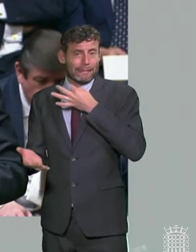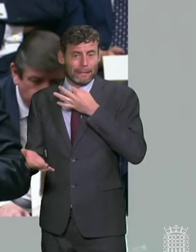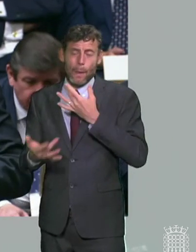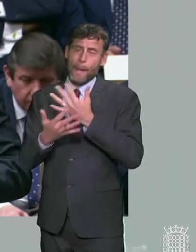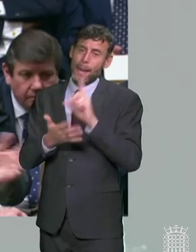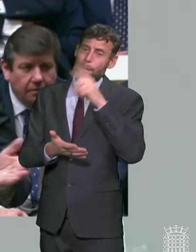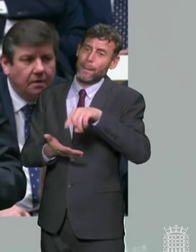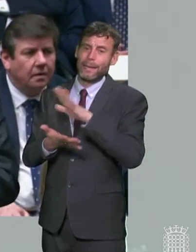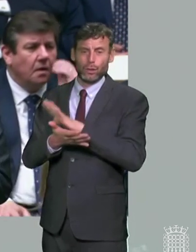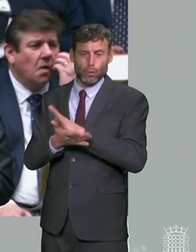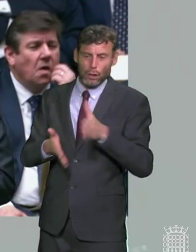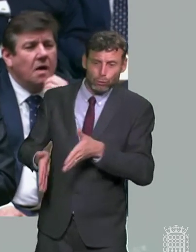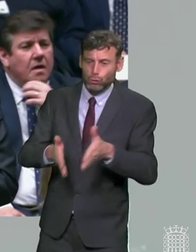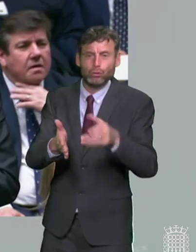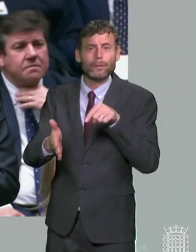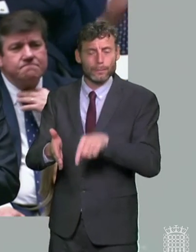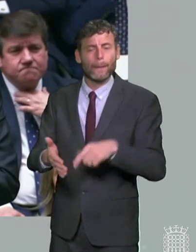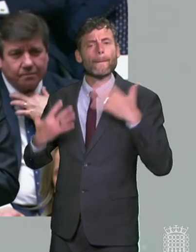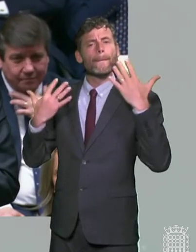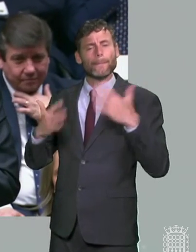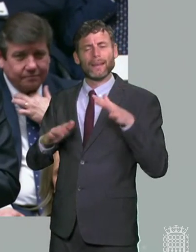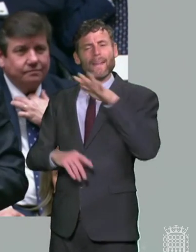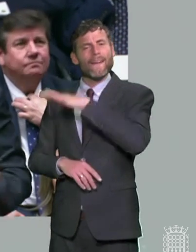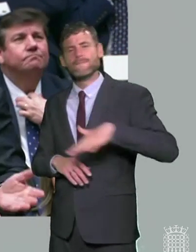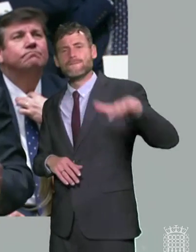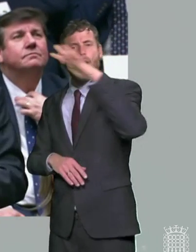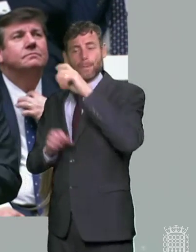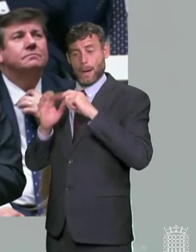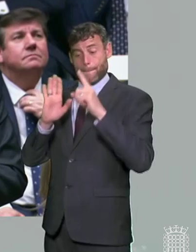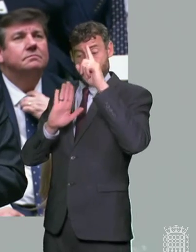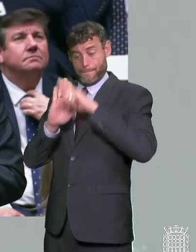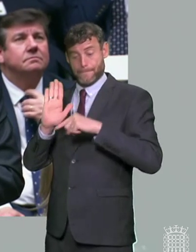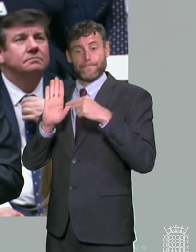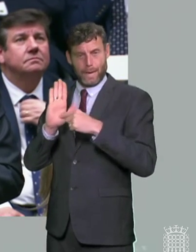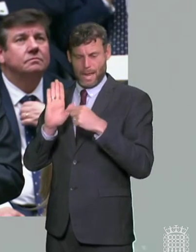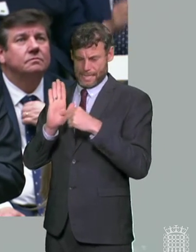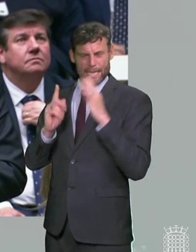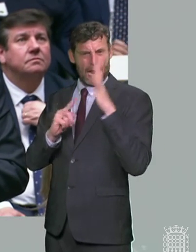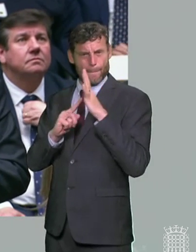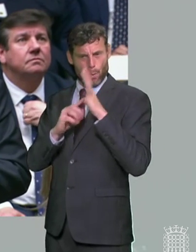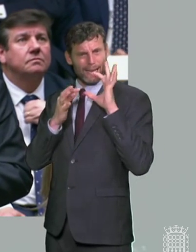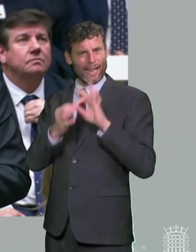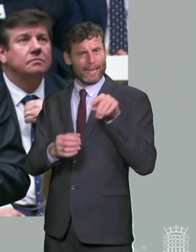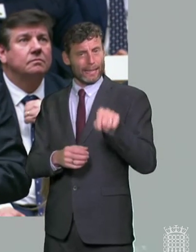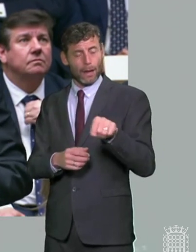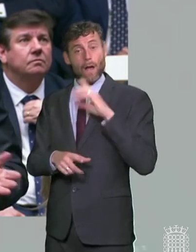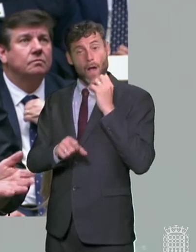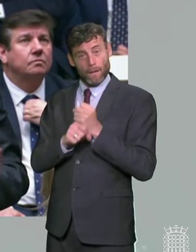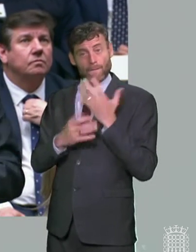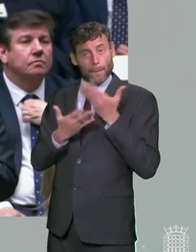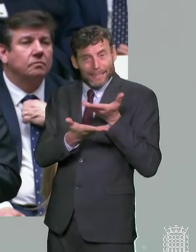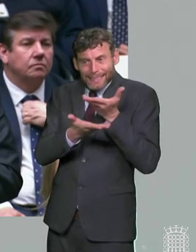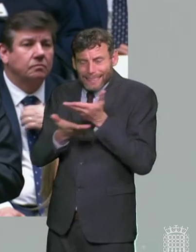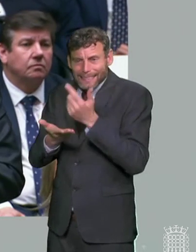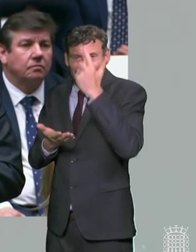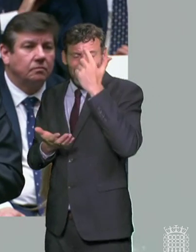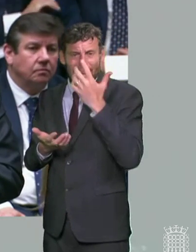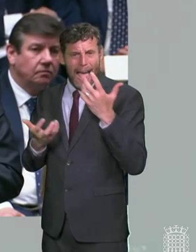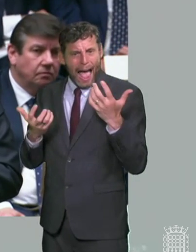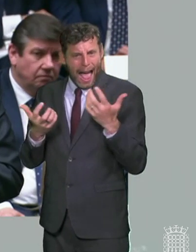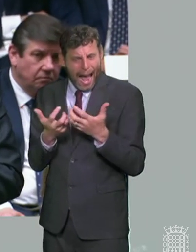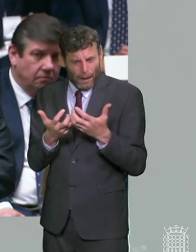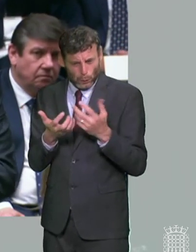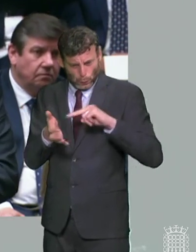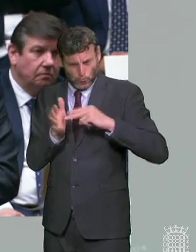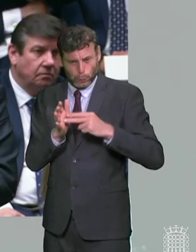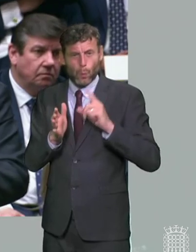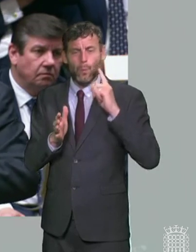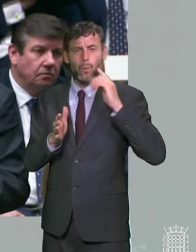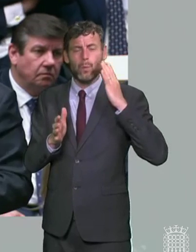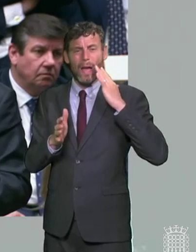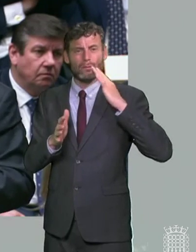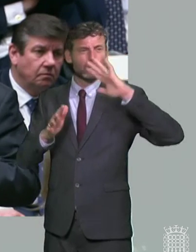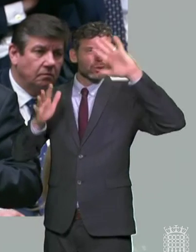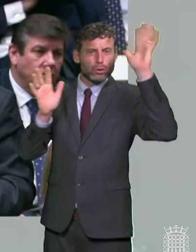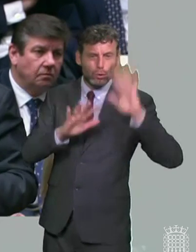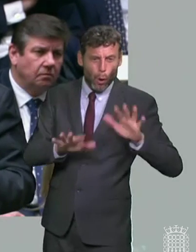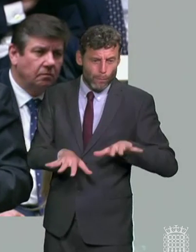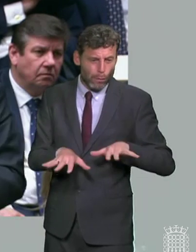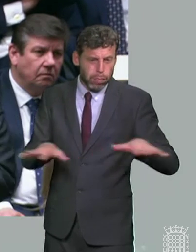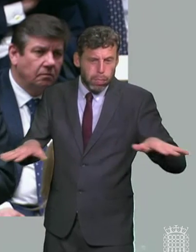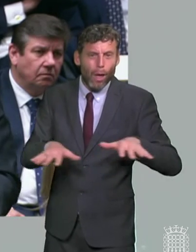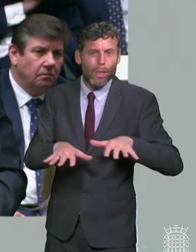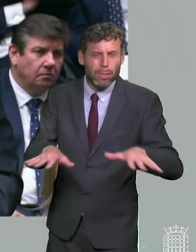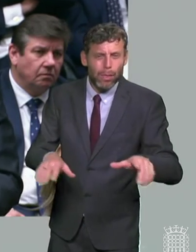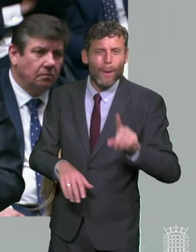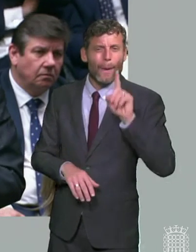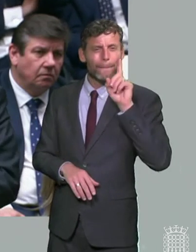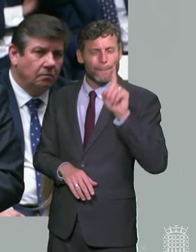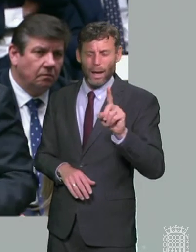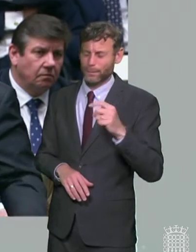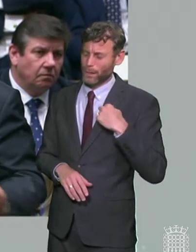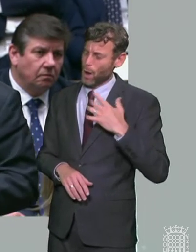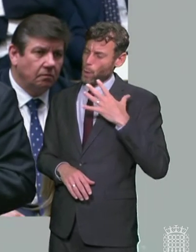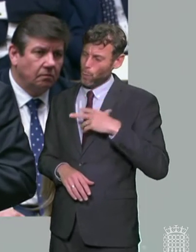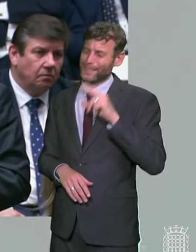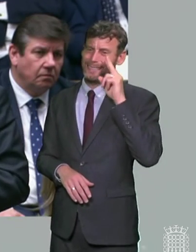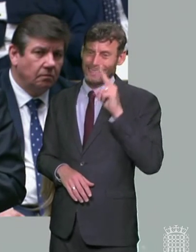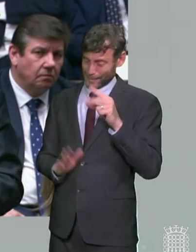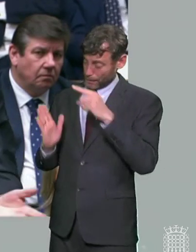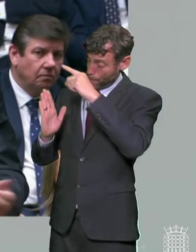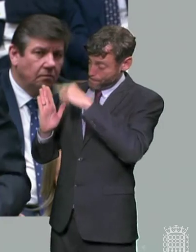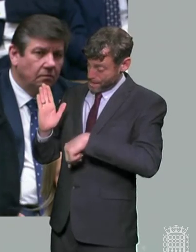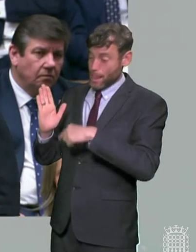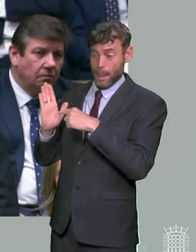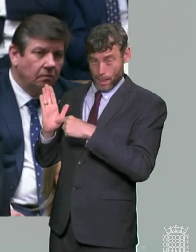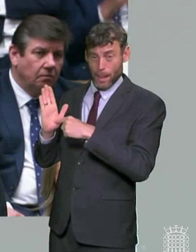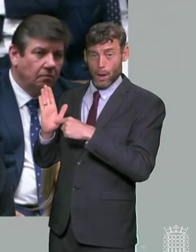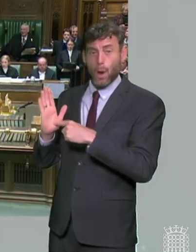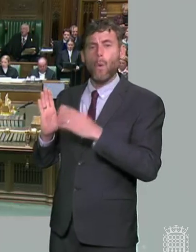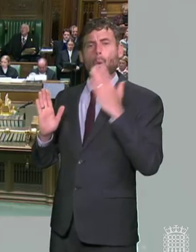The Environment Act 2021 includes some important measures, and I welcome the fact that the Government have consulted on their reduction plan for storm overflows, but when can we expect to see meaningful improvements and real reductions in the amount of sewage going into our rivers?